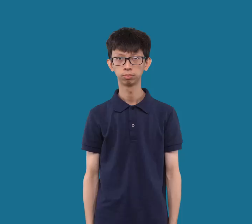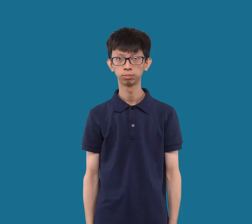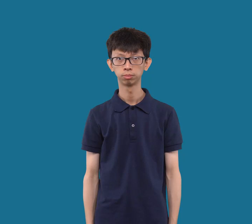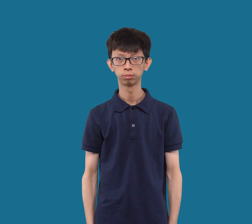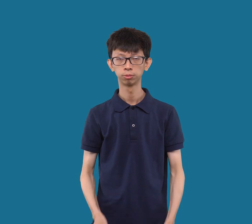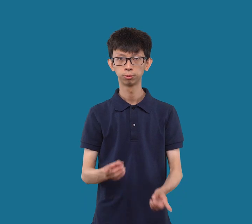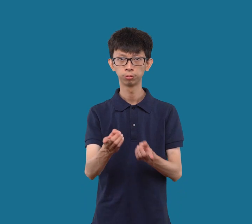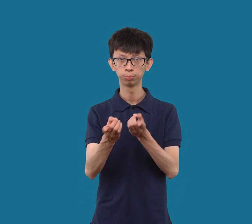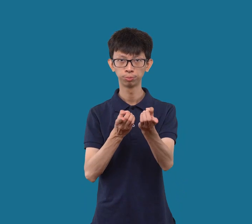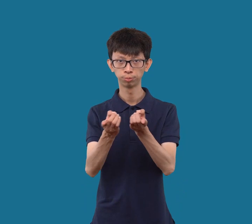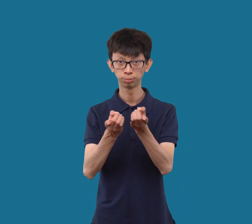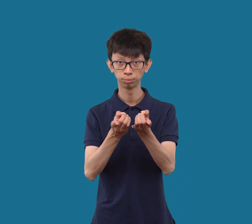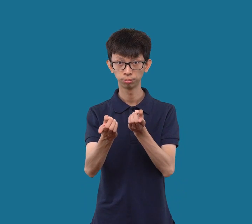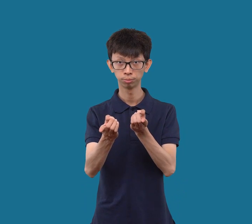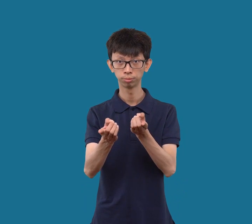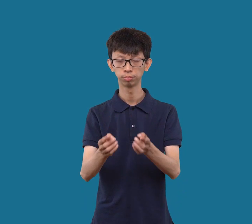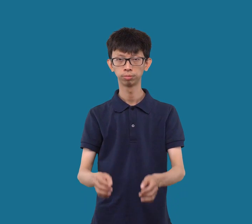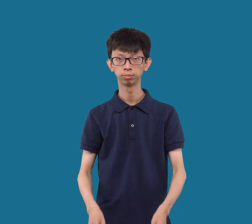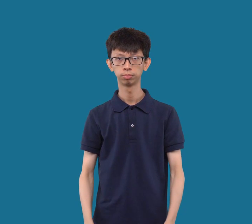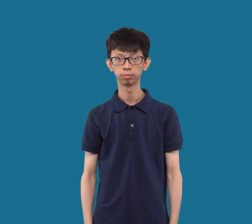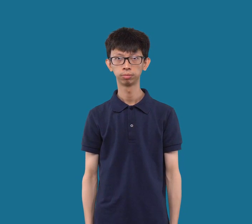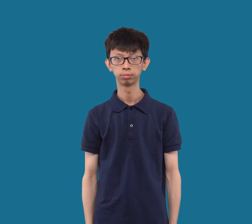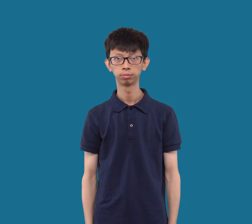doanh nghiệp